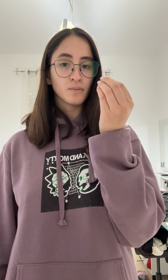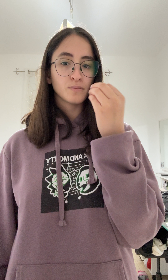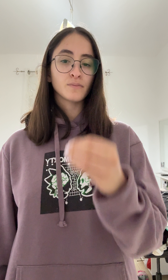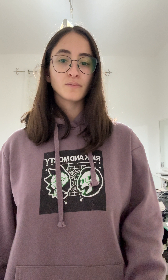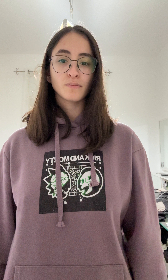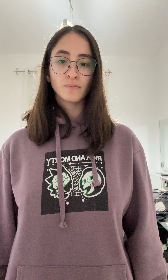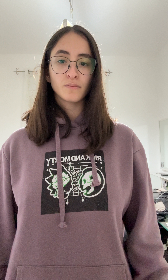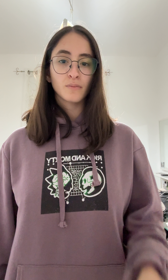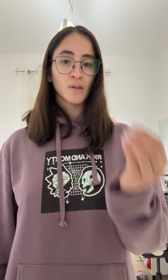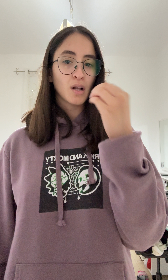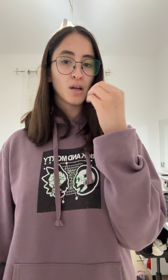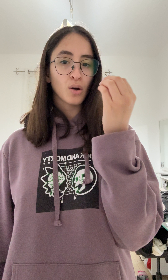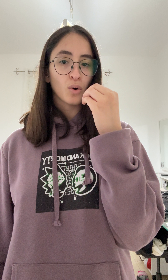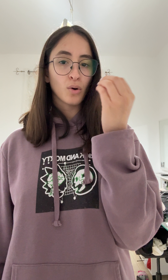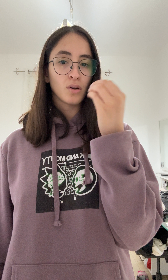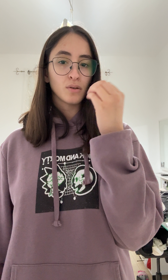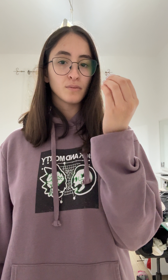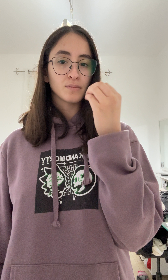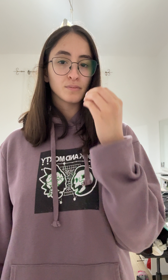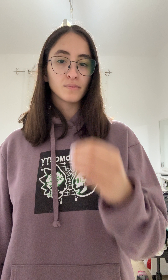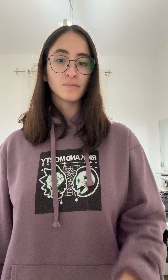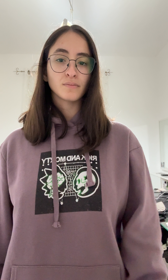לאכול